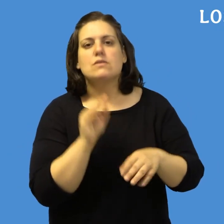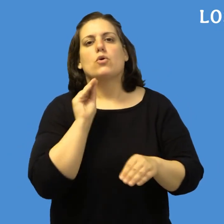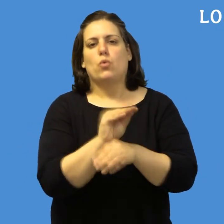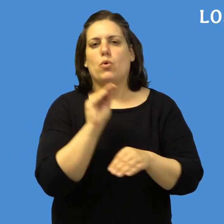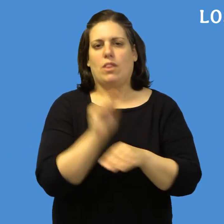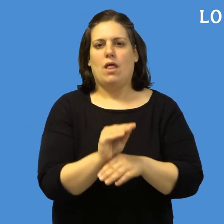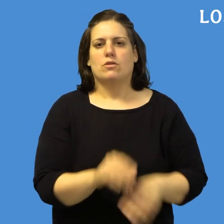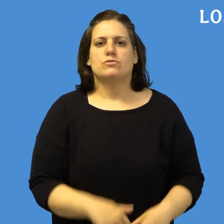cuidar